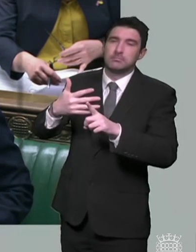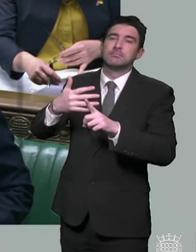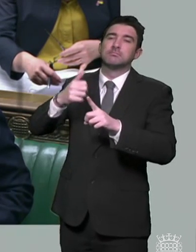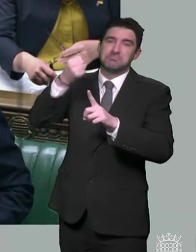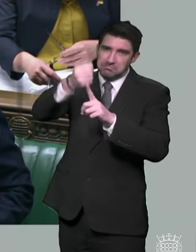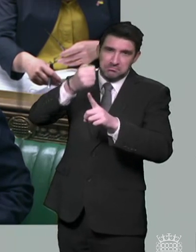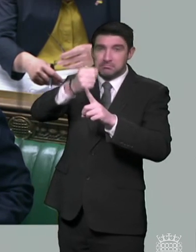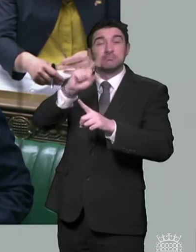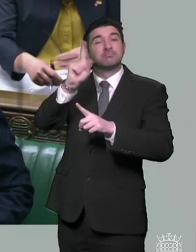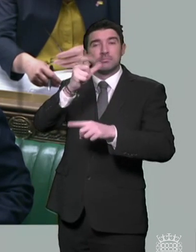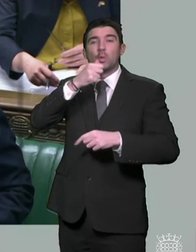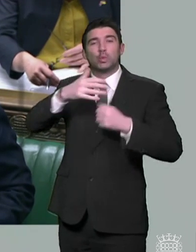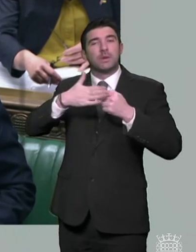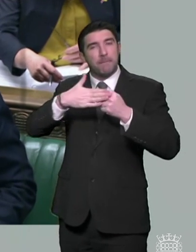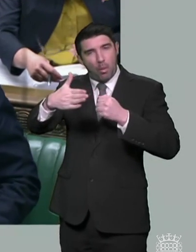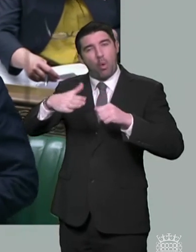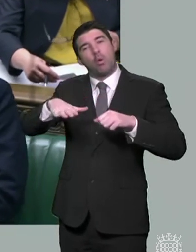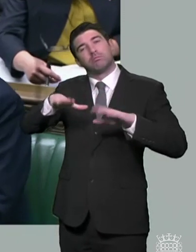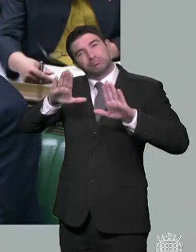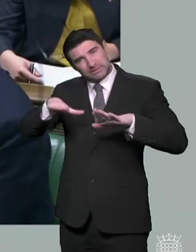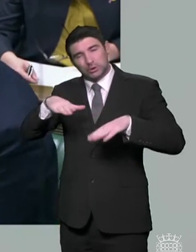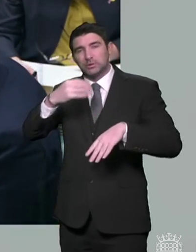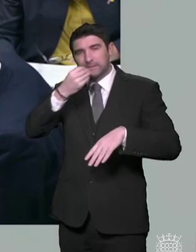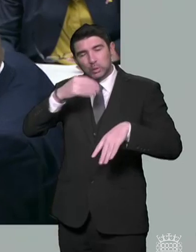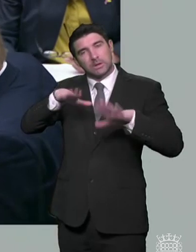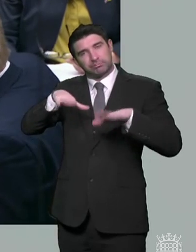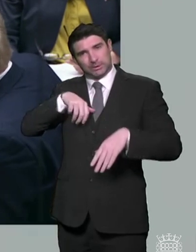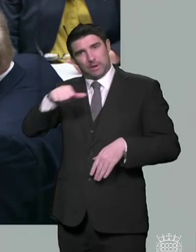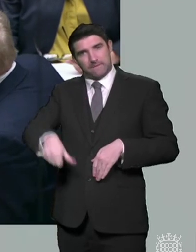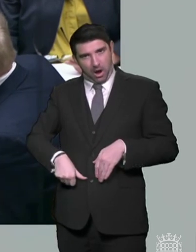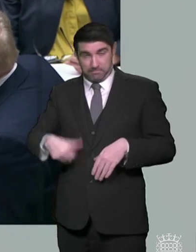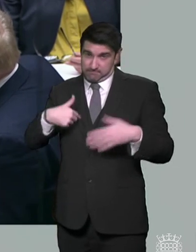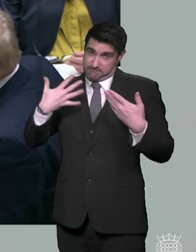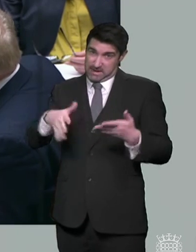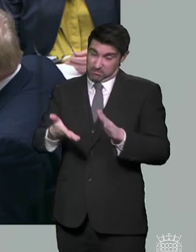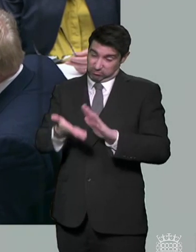That is why we are increasing the farming investment fund to £48 million.